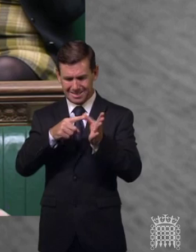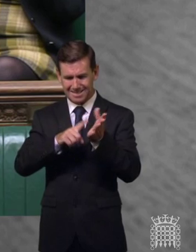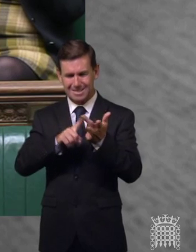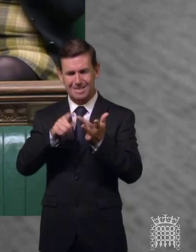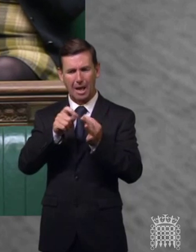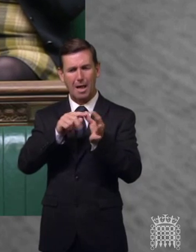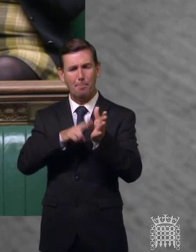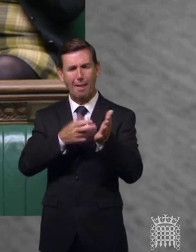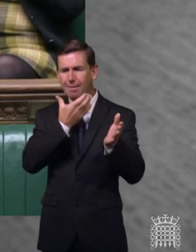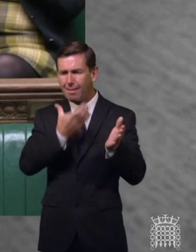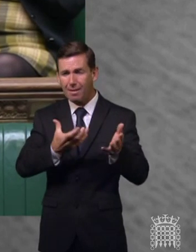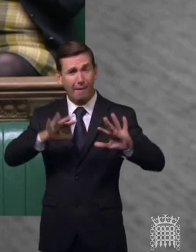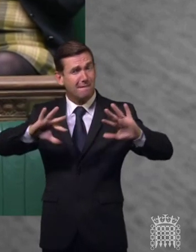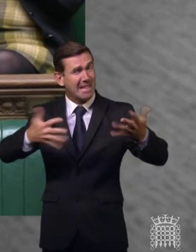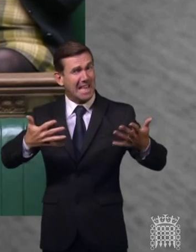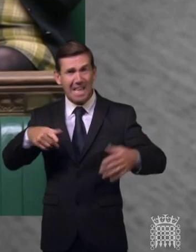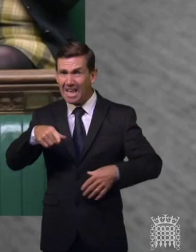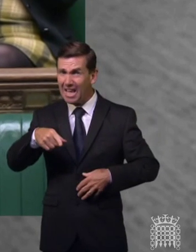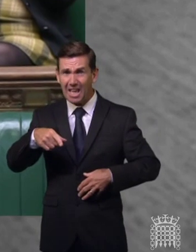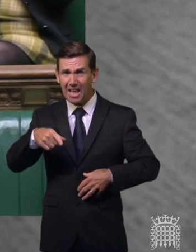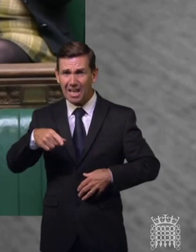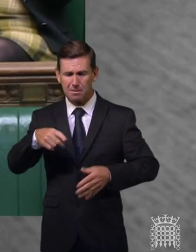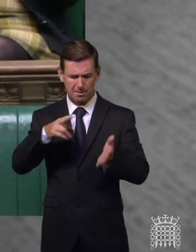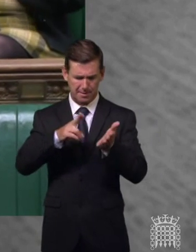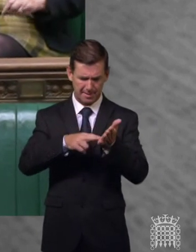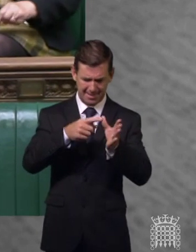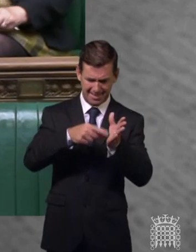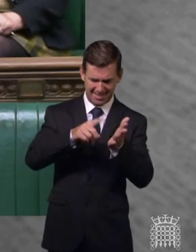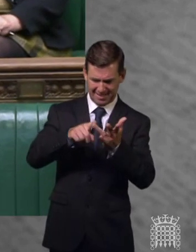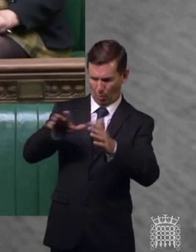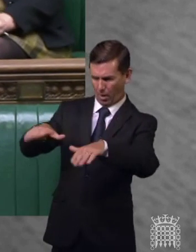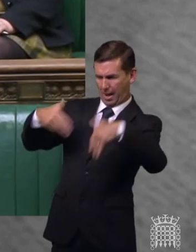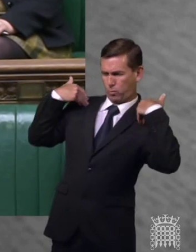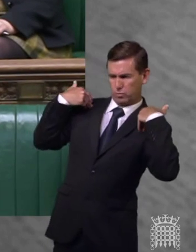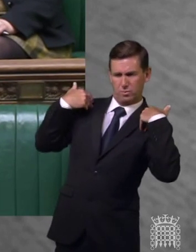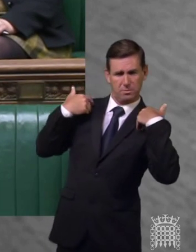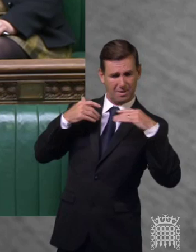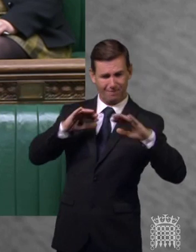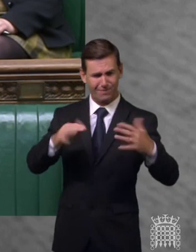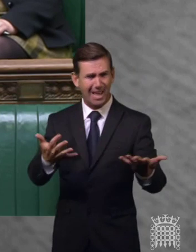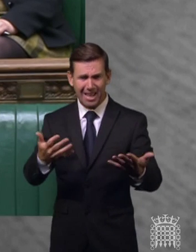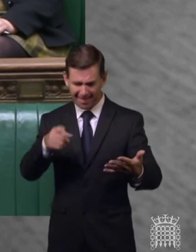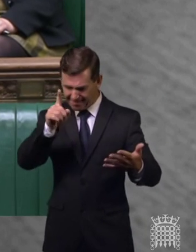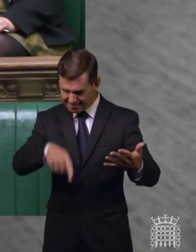The review did not even mention the Taliban. It did not mention NATO withdrawal or the consequences of the Doha agreement.